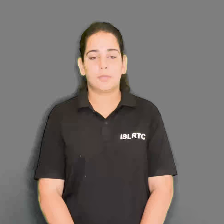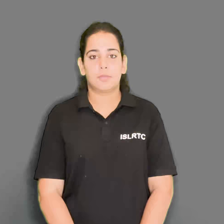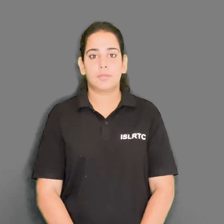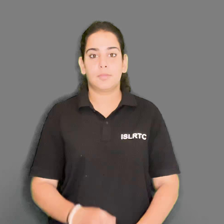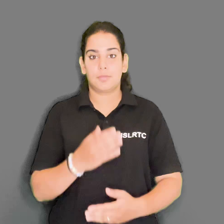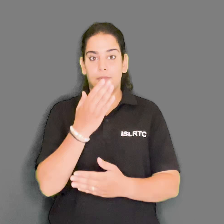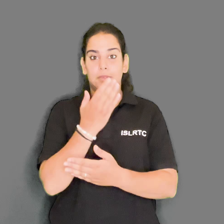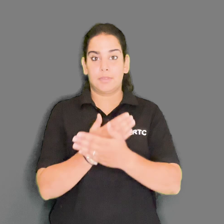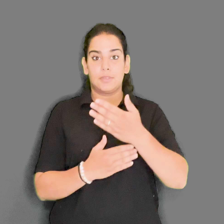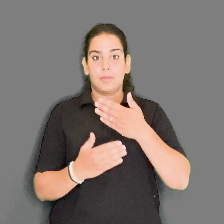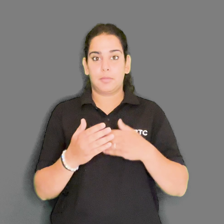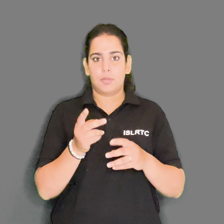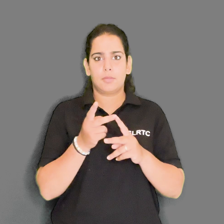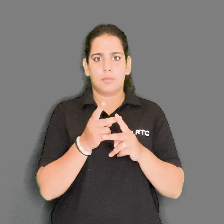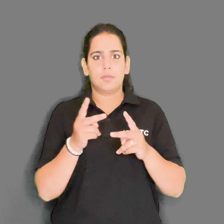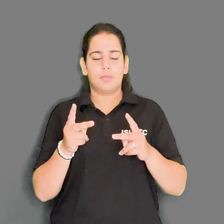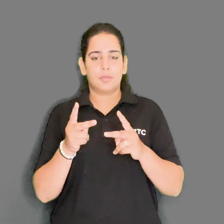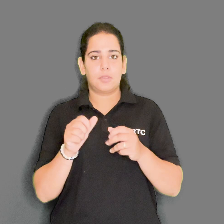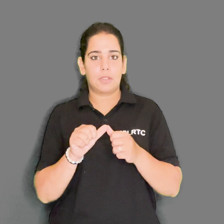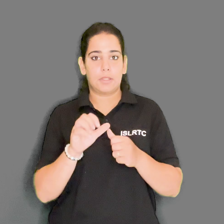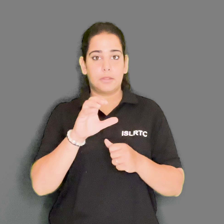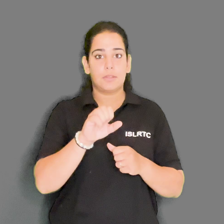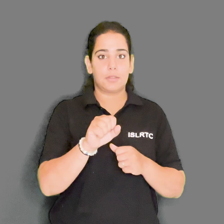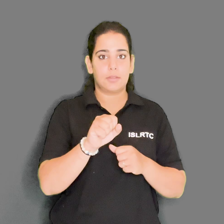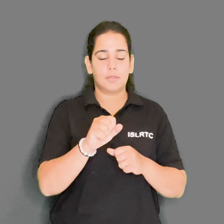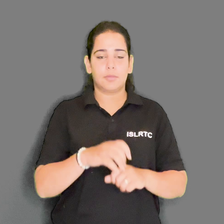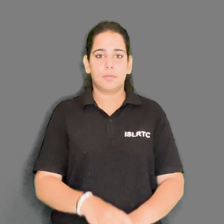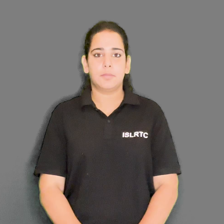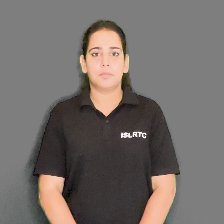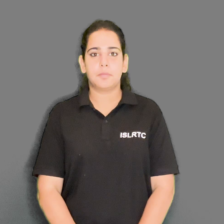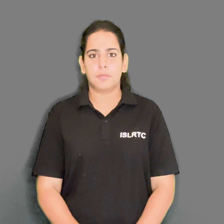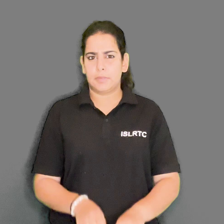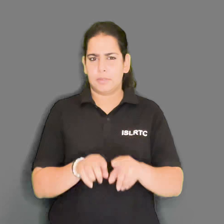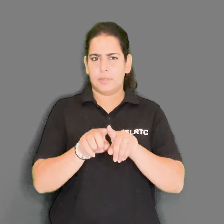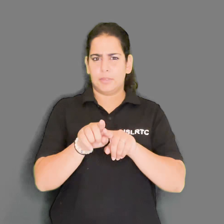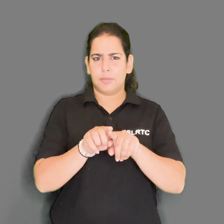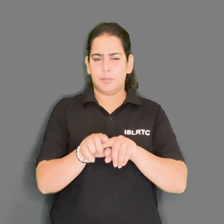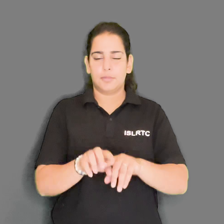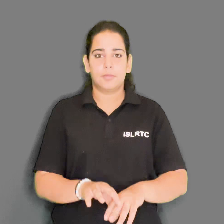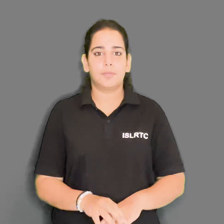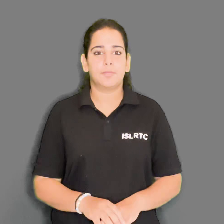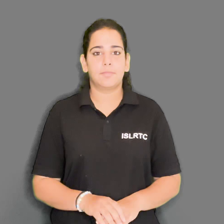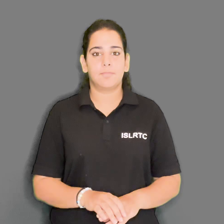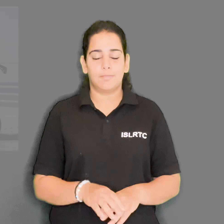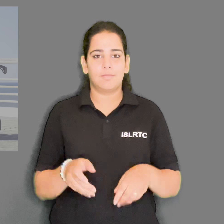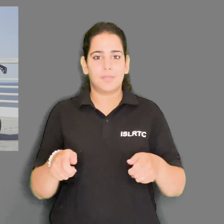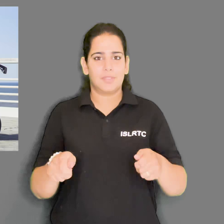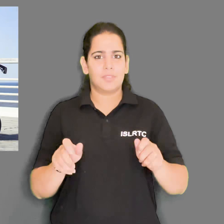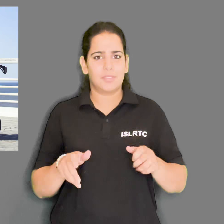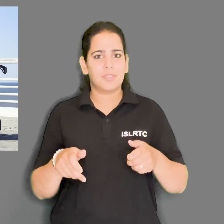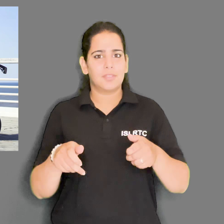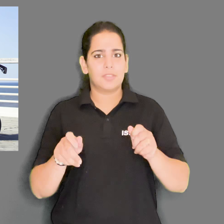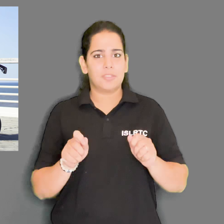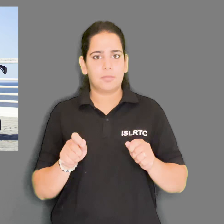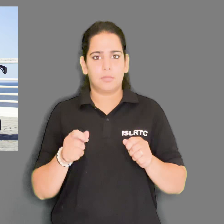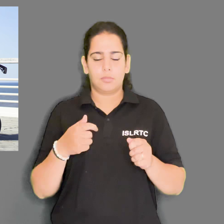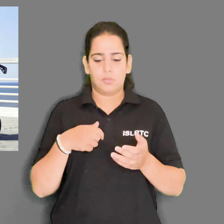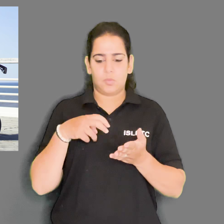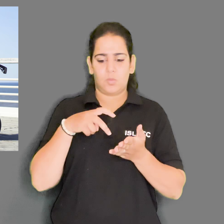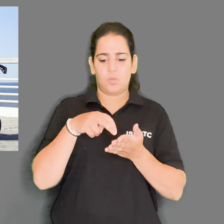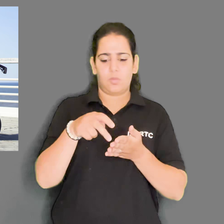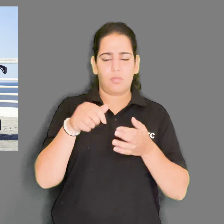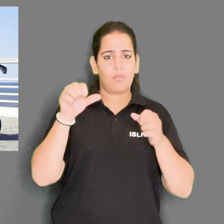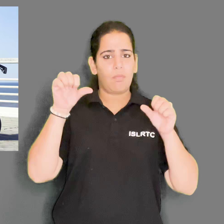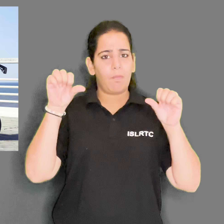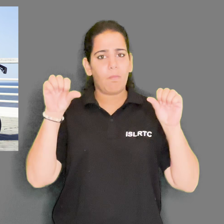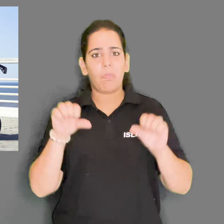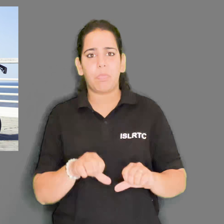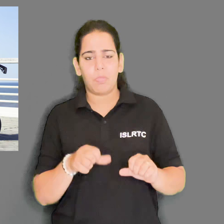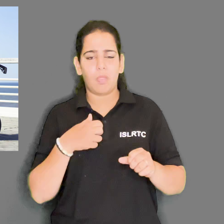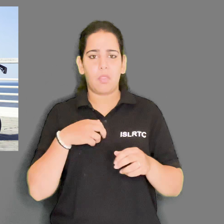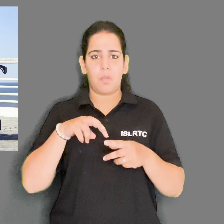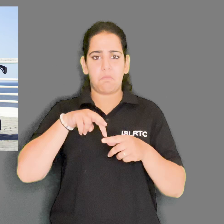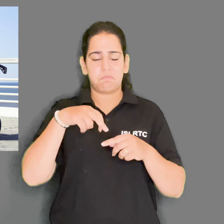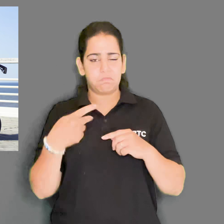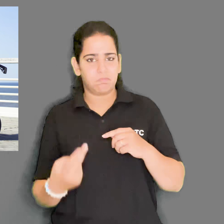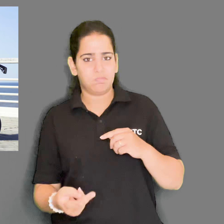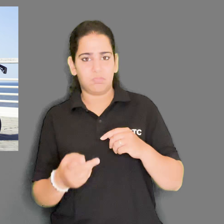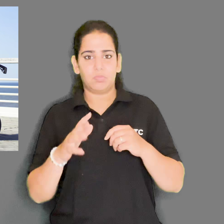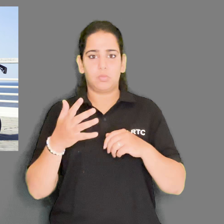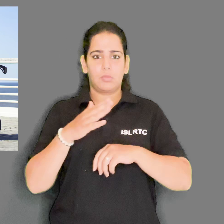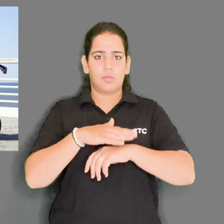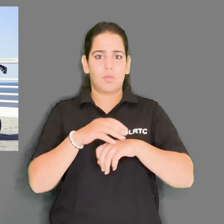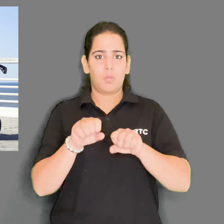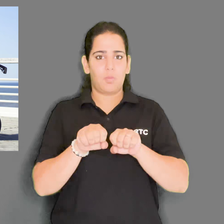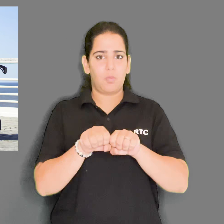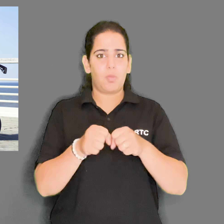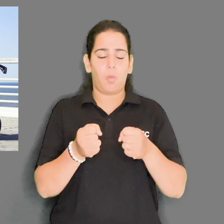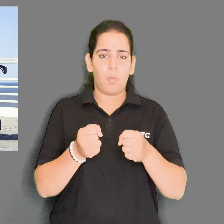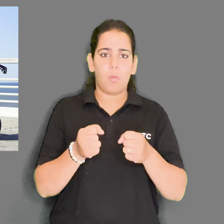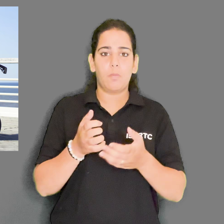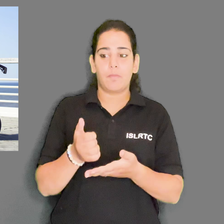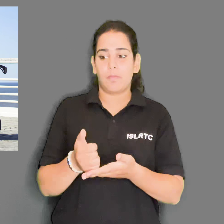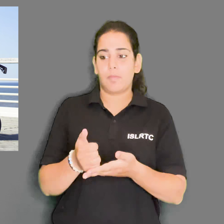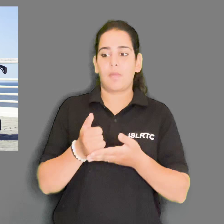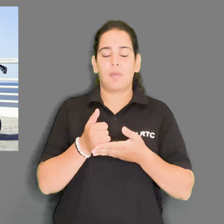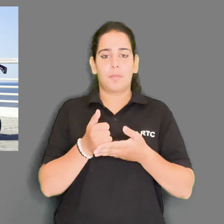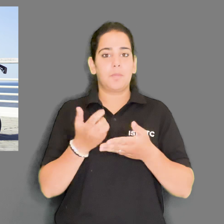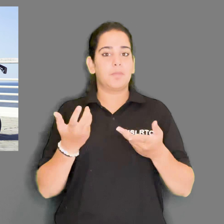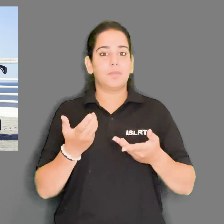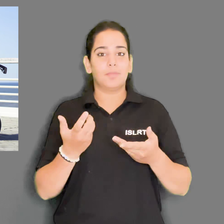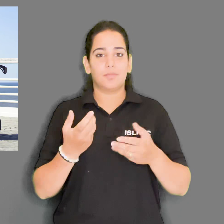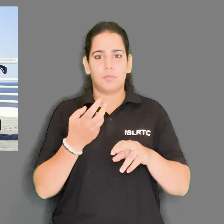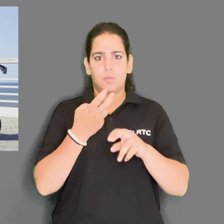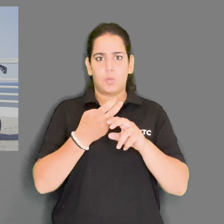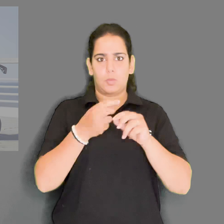Mobility aids Tools or devices designed to assist individuals with mobility impairments such as wheelchairs walkers and prosthetics